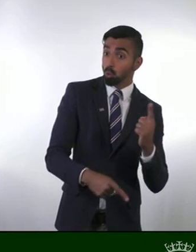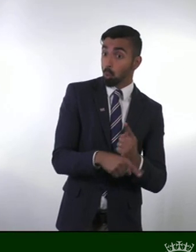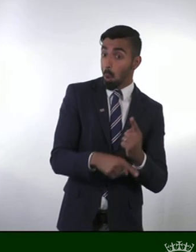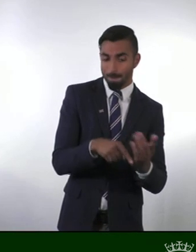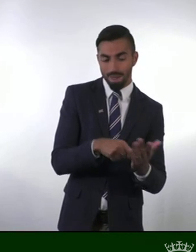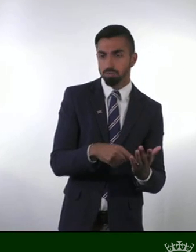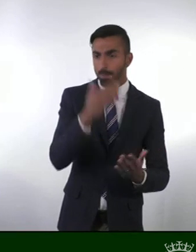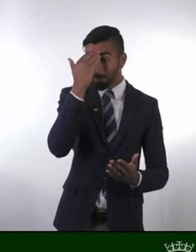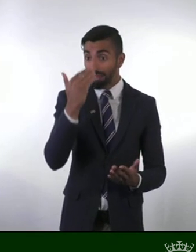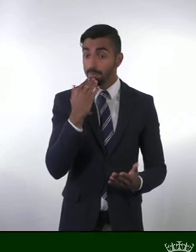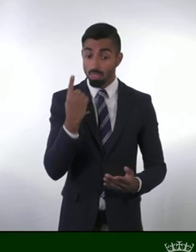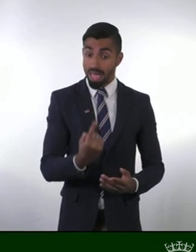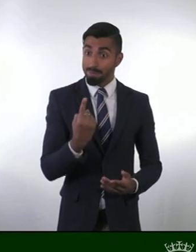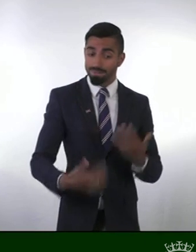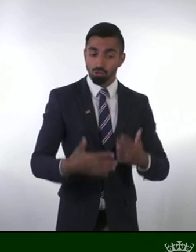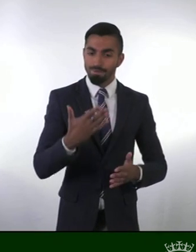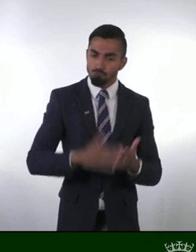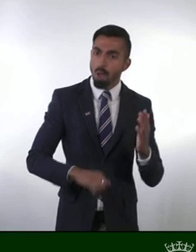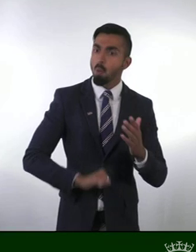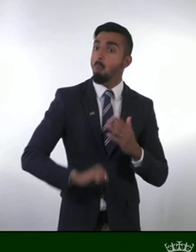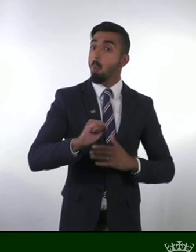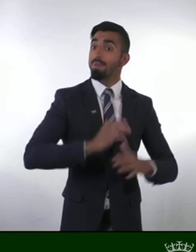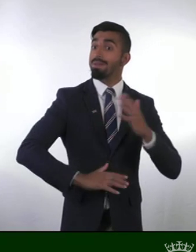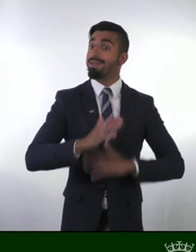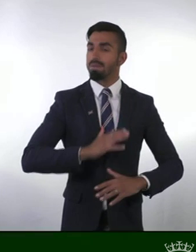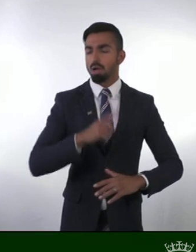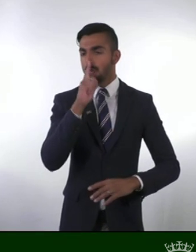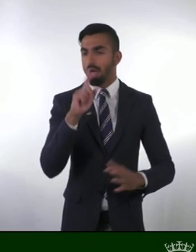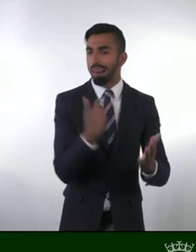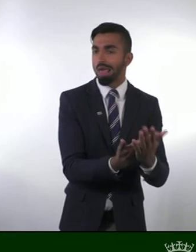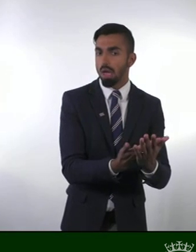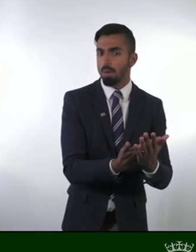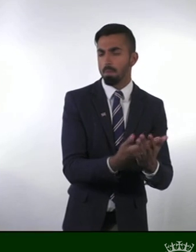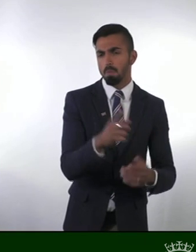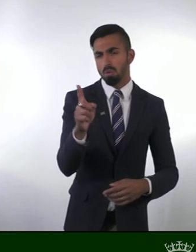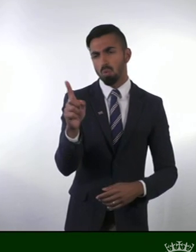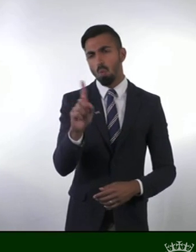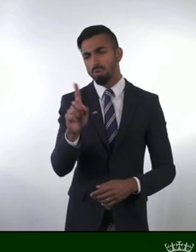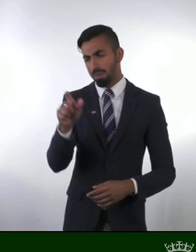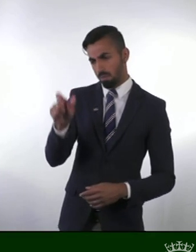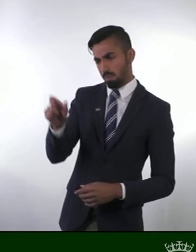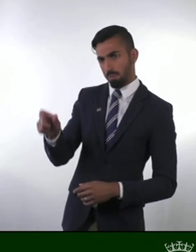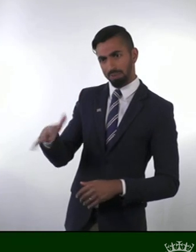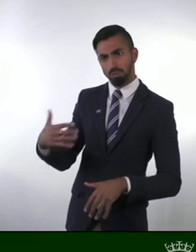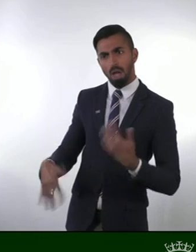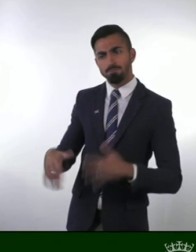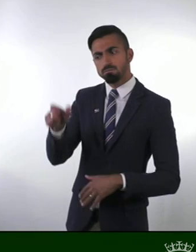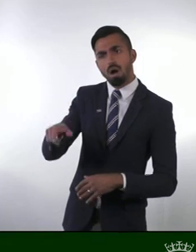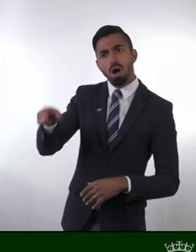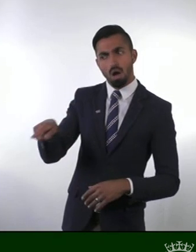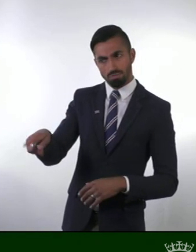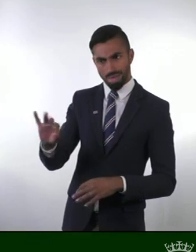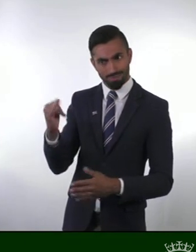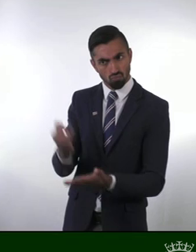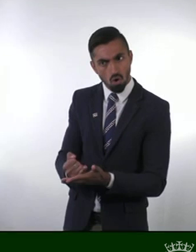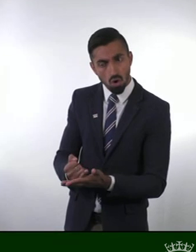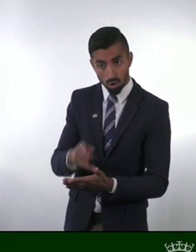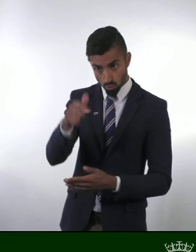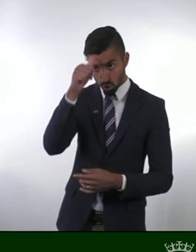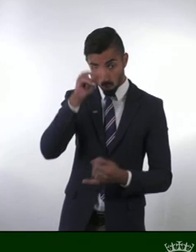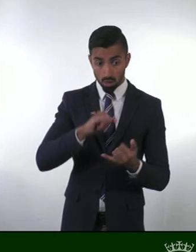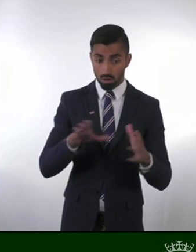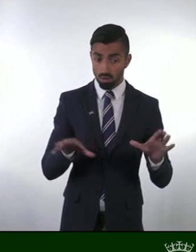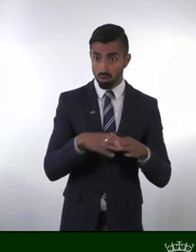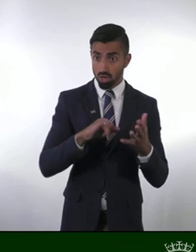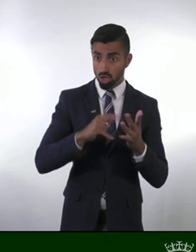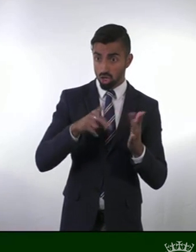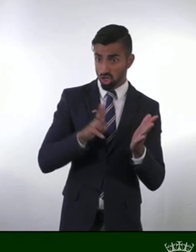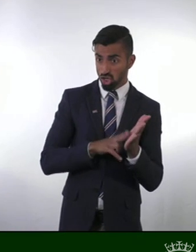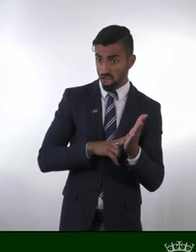But the innocent victims have not yet been able to benefit from this scheme, not least because of the actions of Sinn Féin, who are blocking the next steps to implementation.